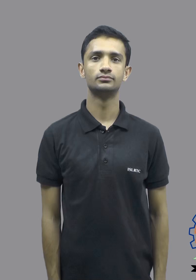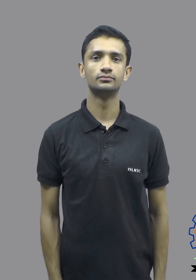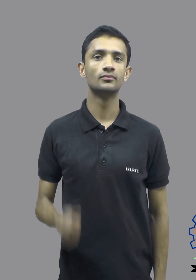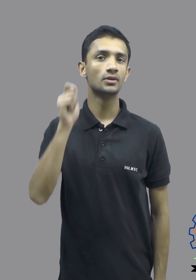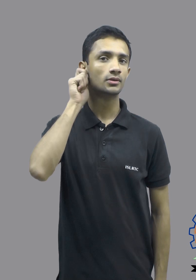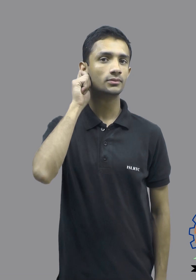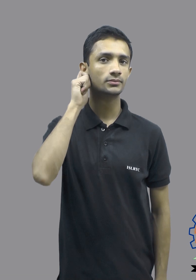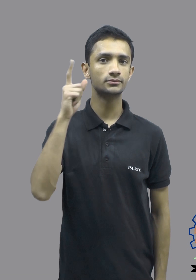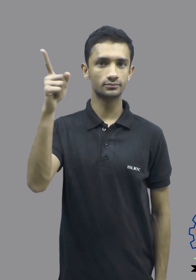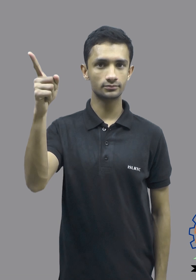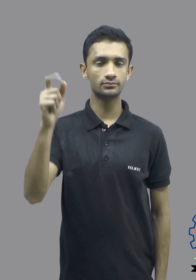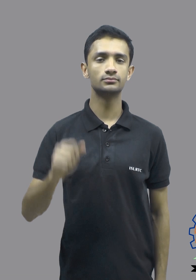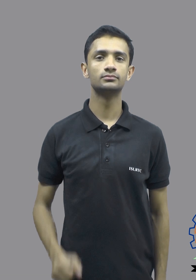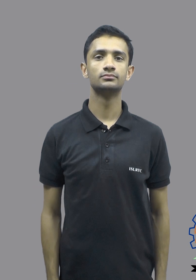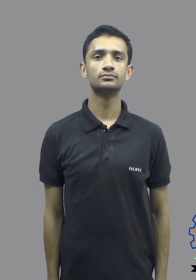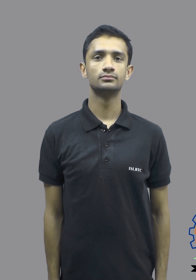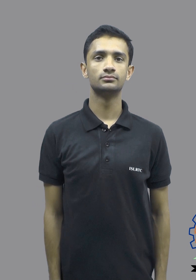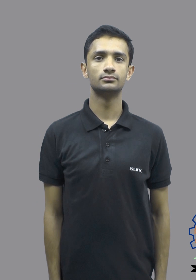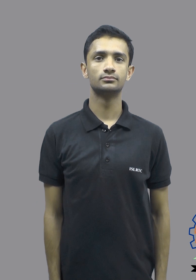Chennai